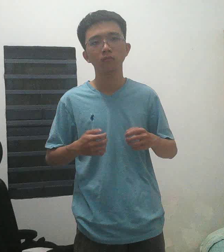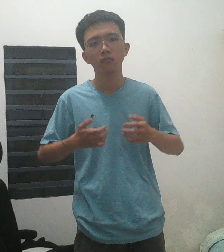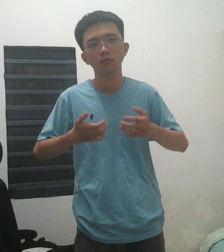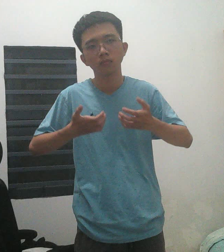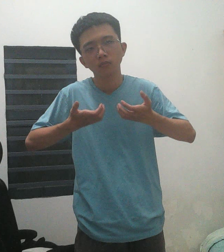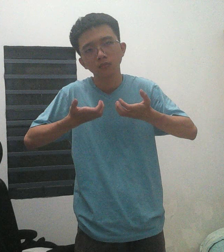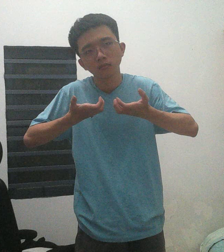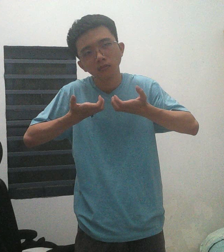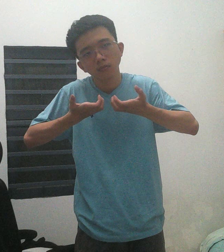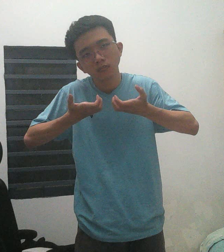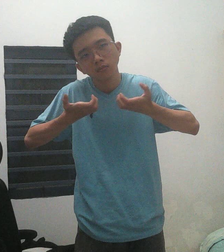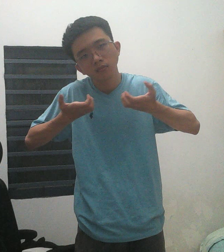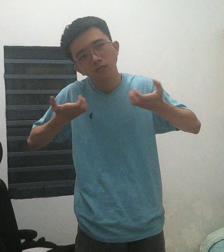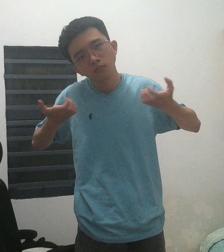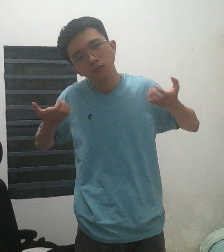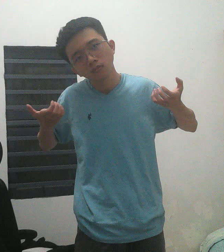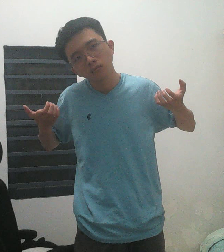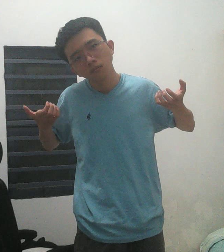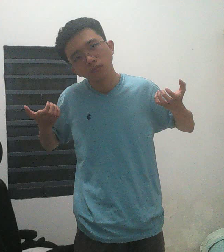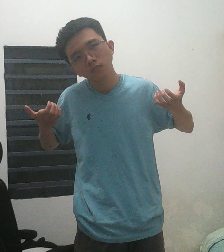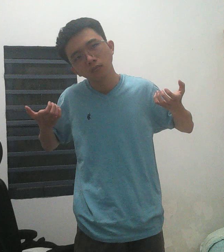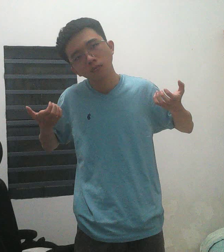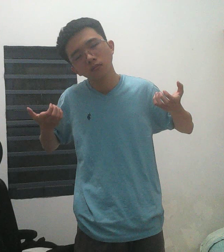chia cat